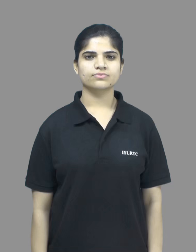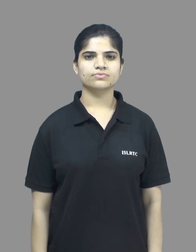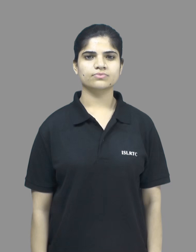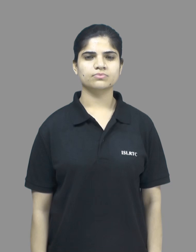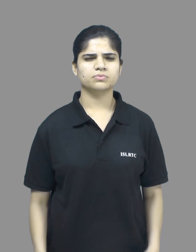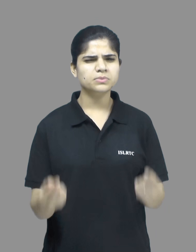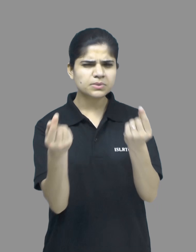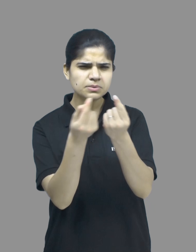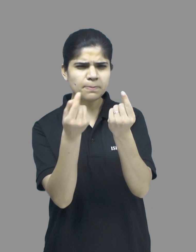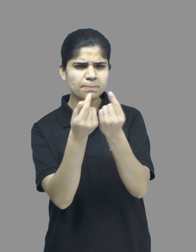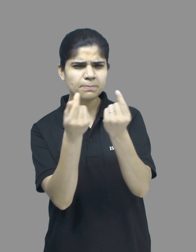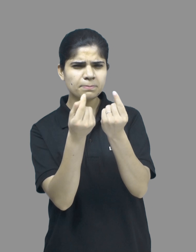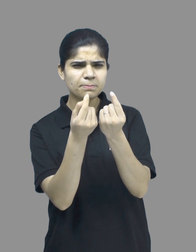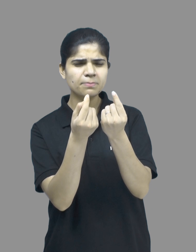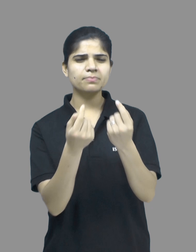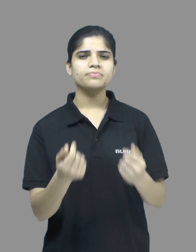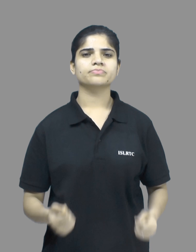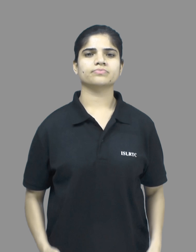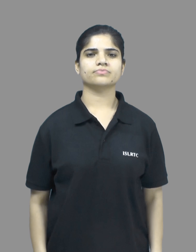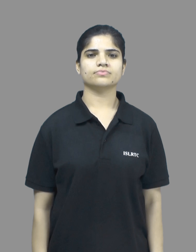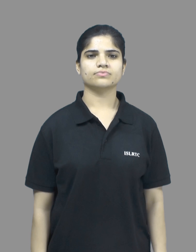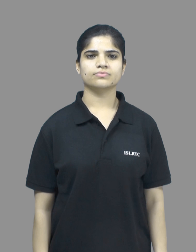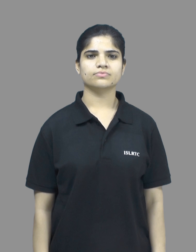Similar